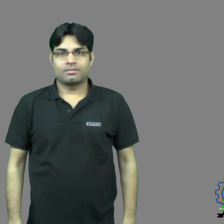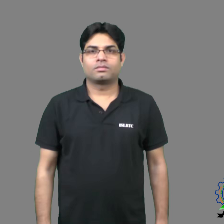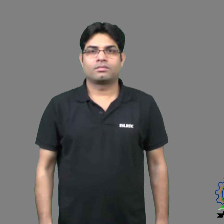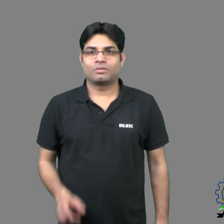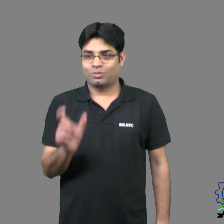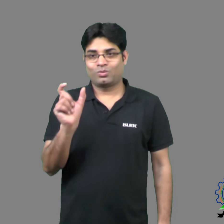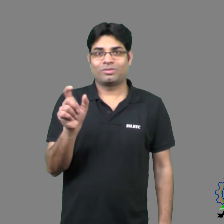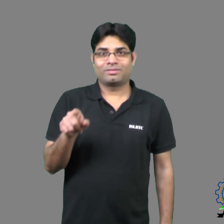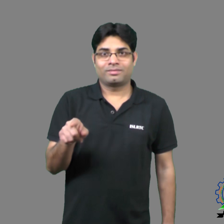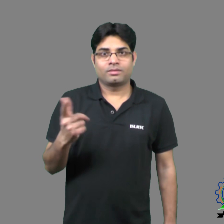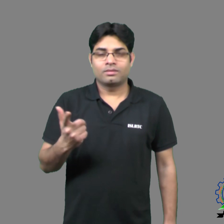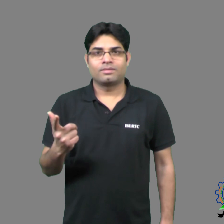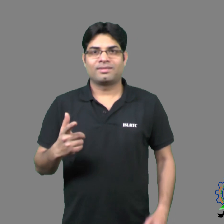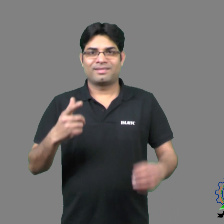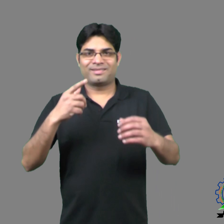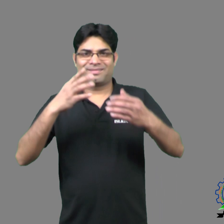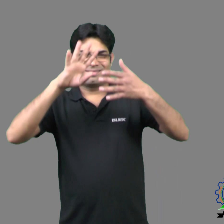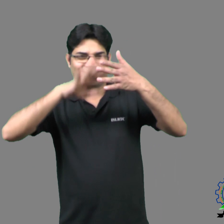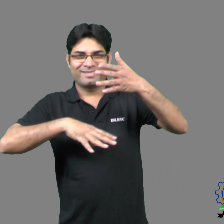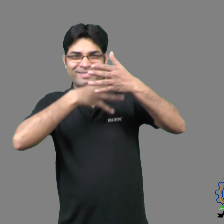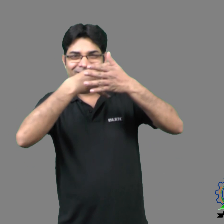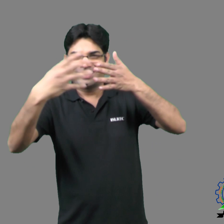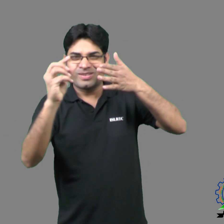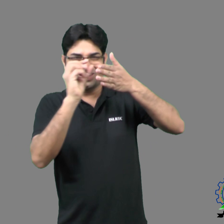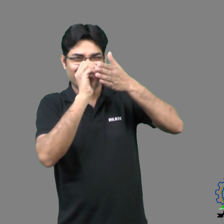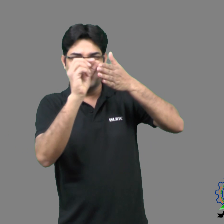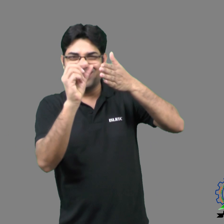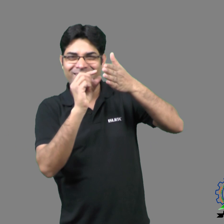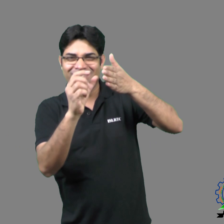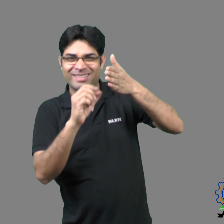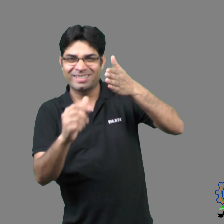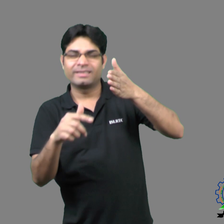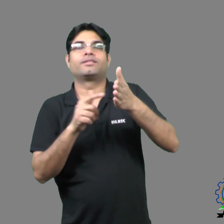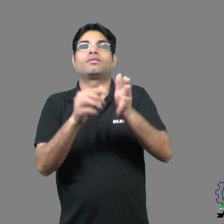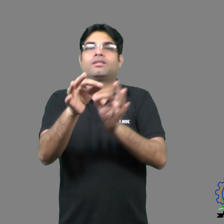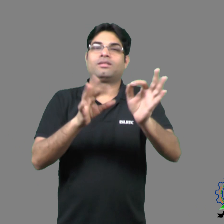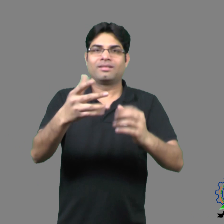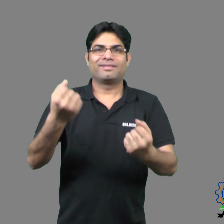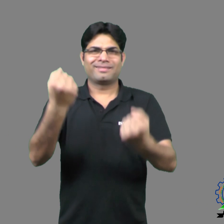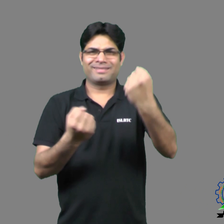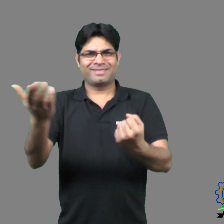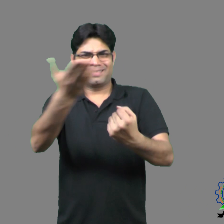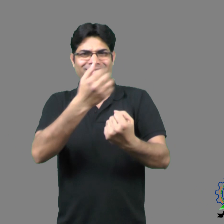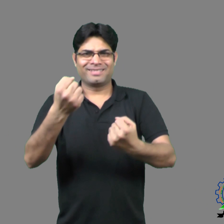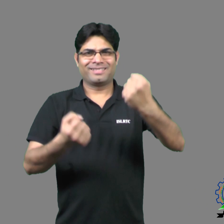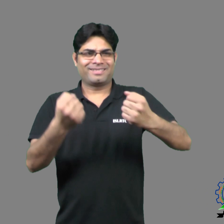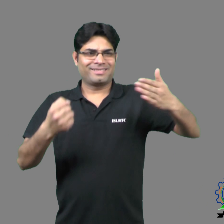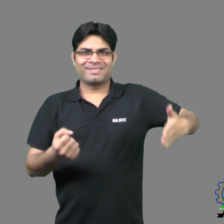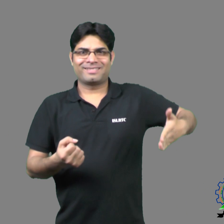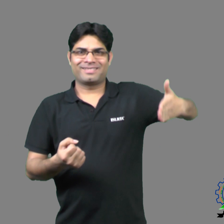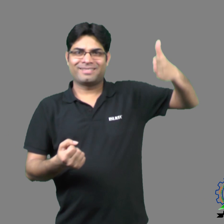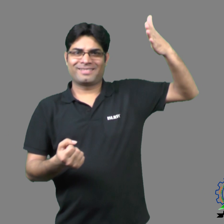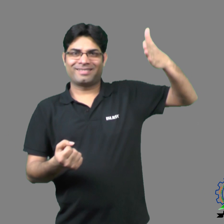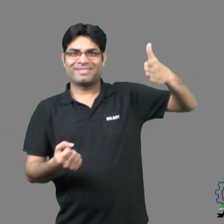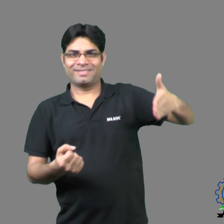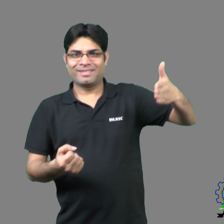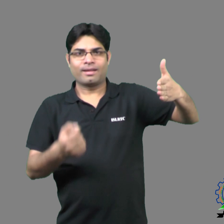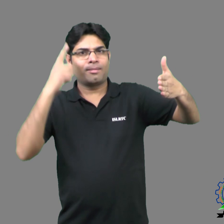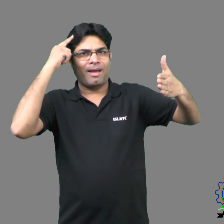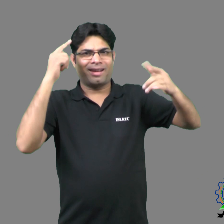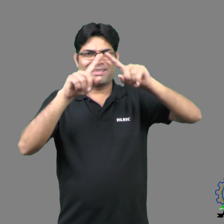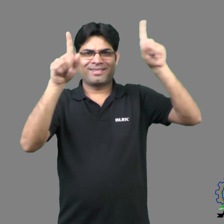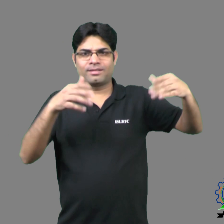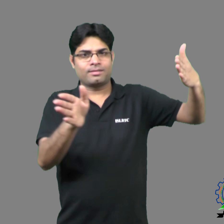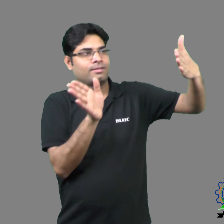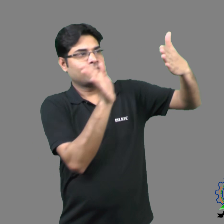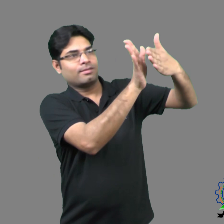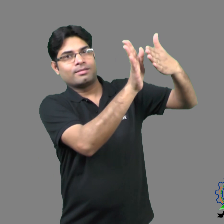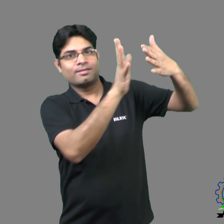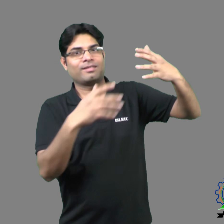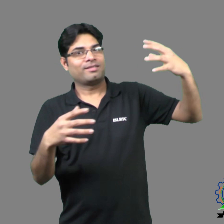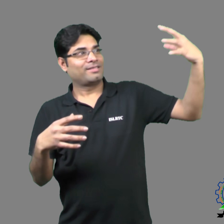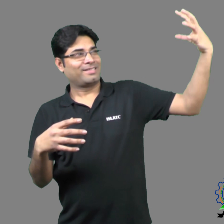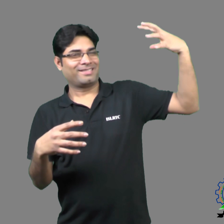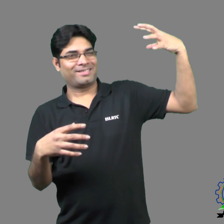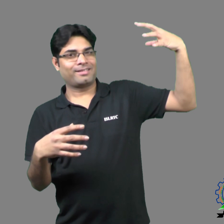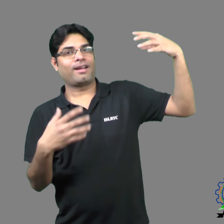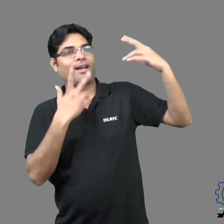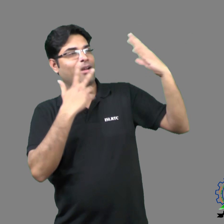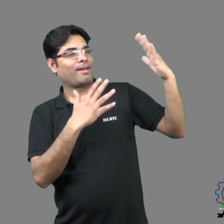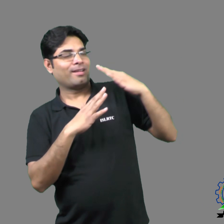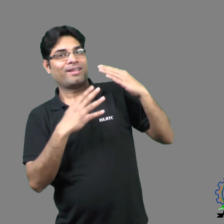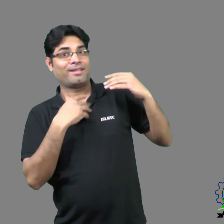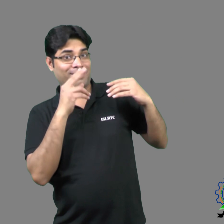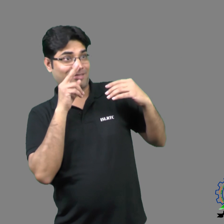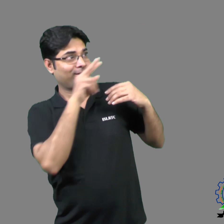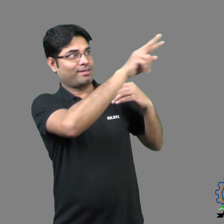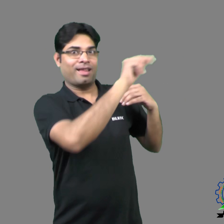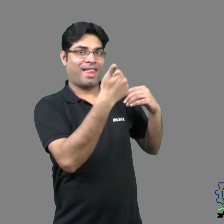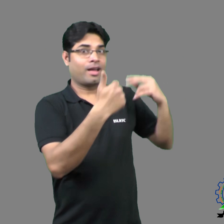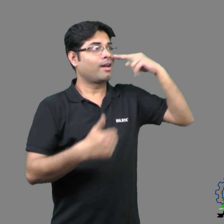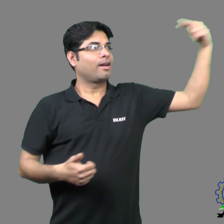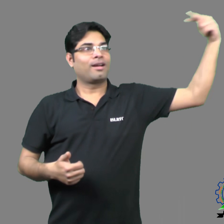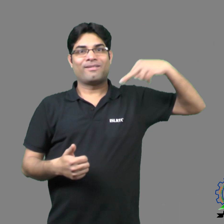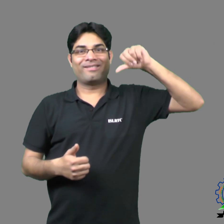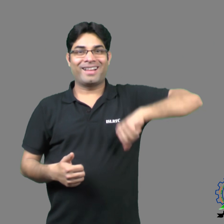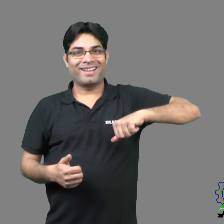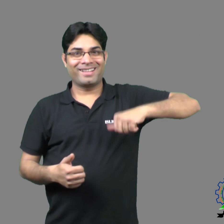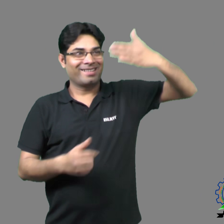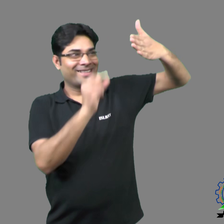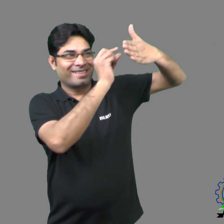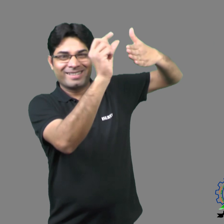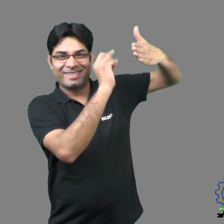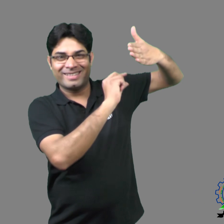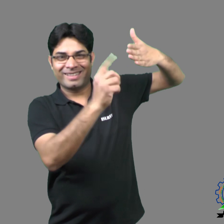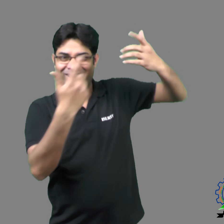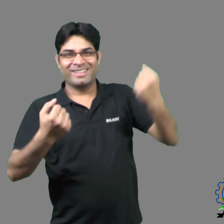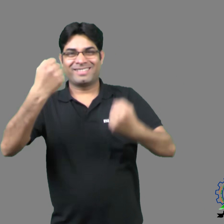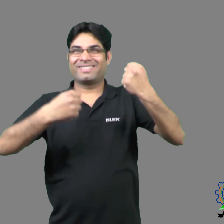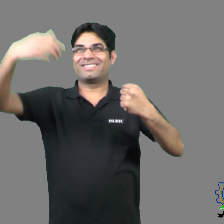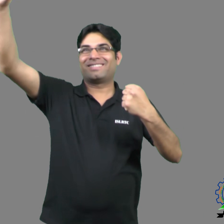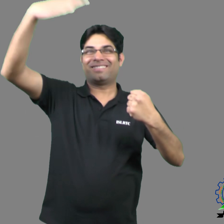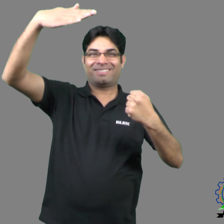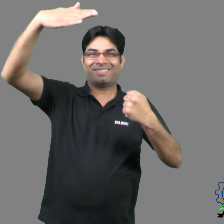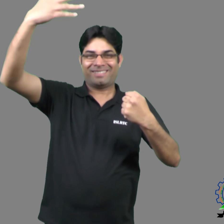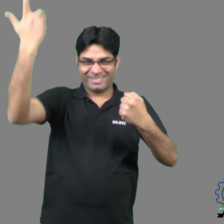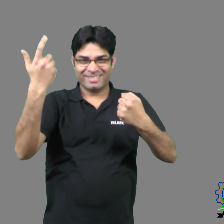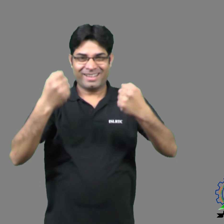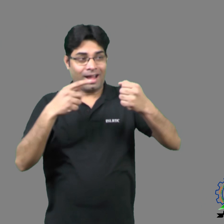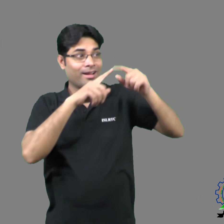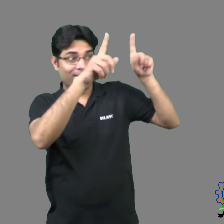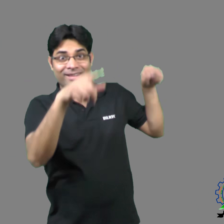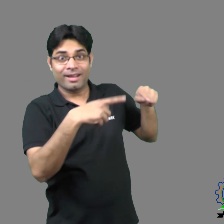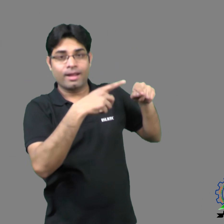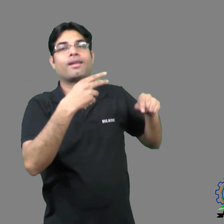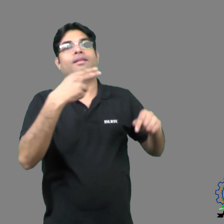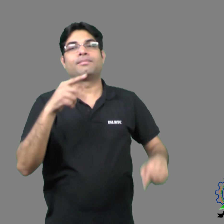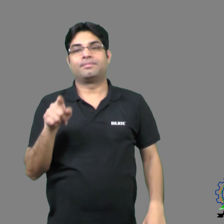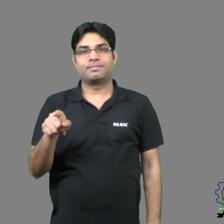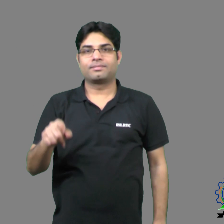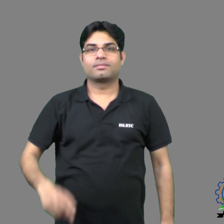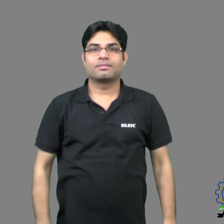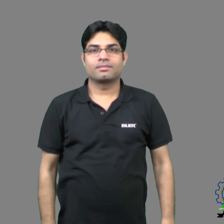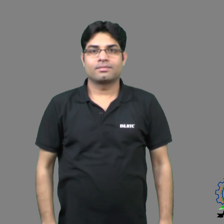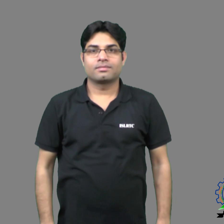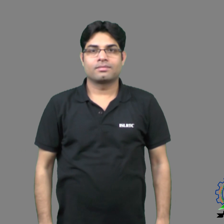Perforated Glass